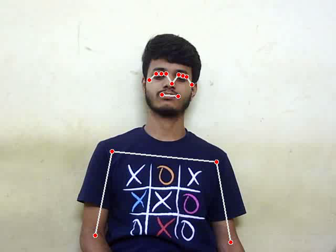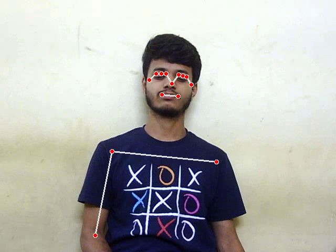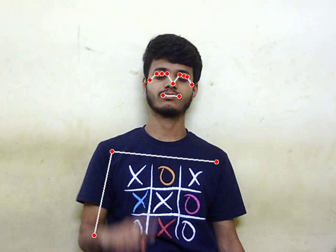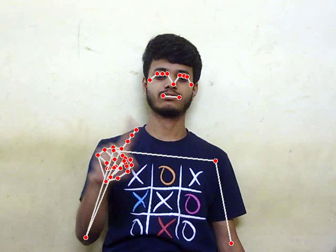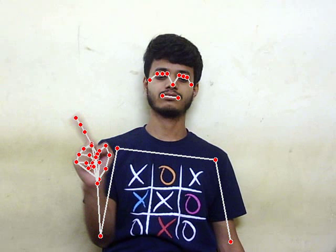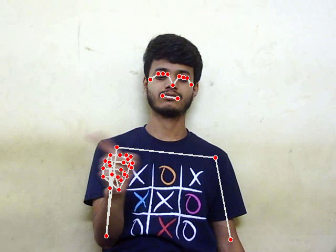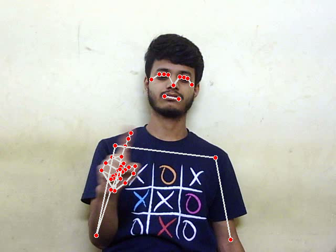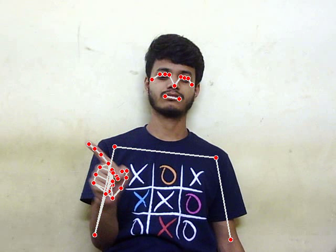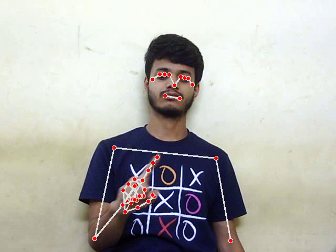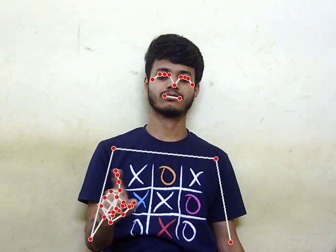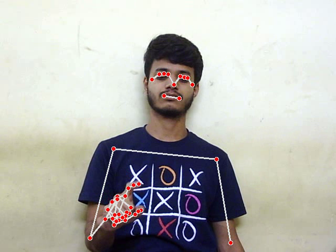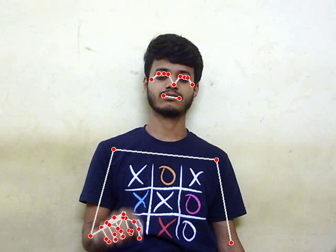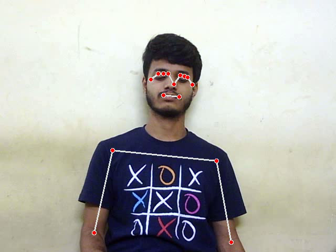where